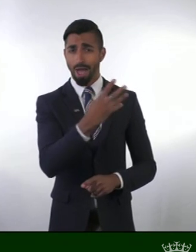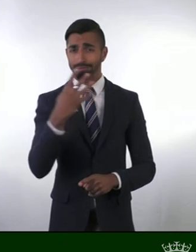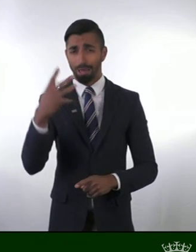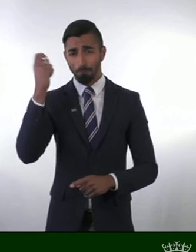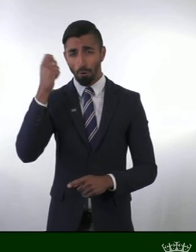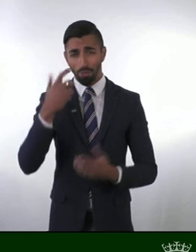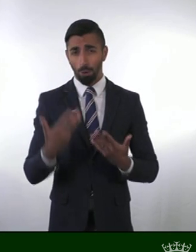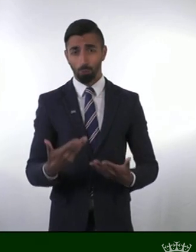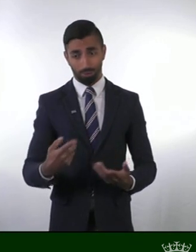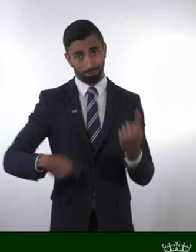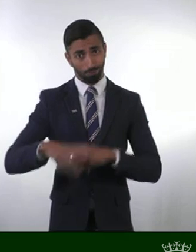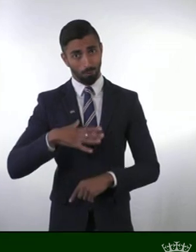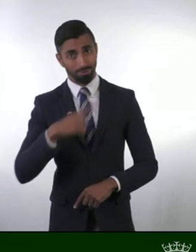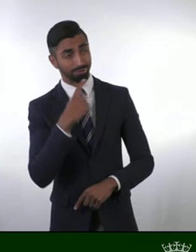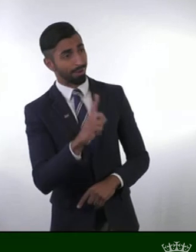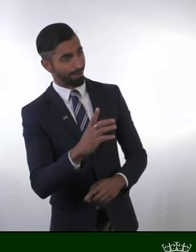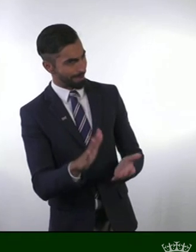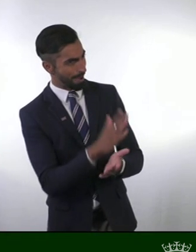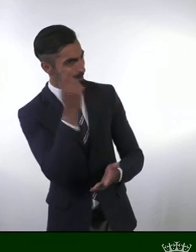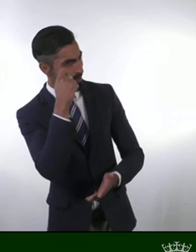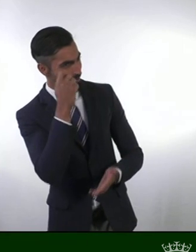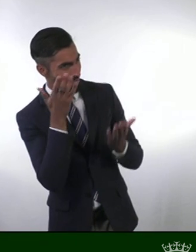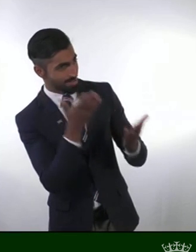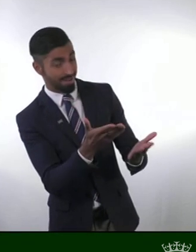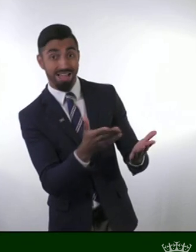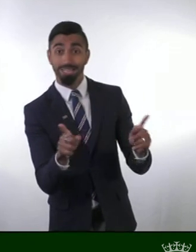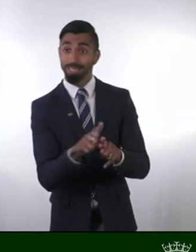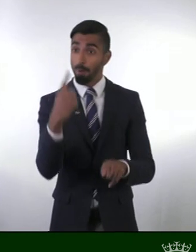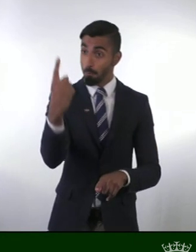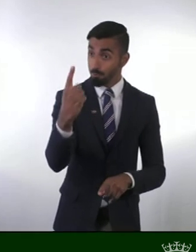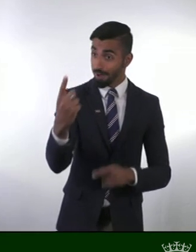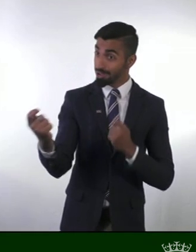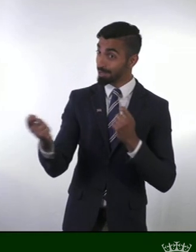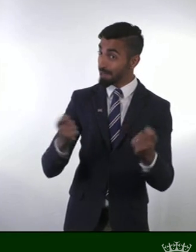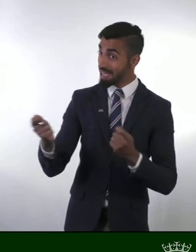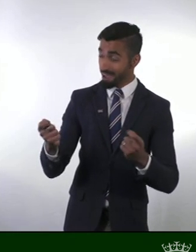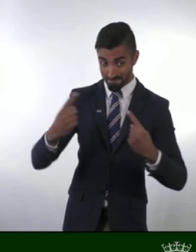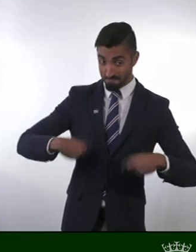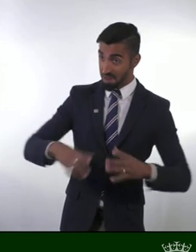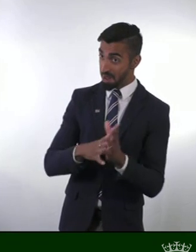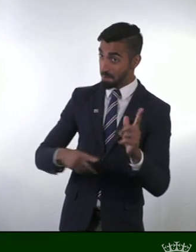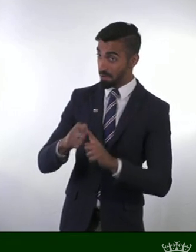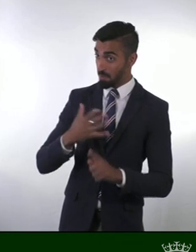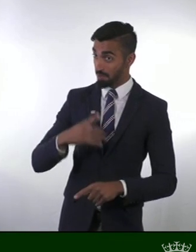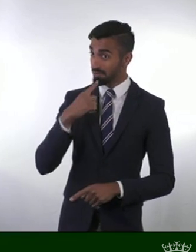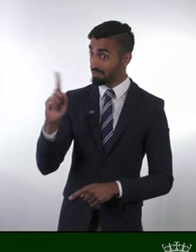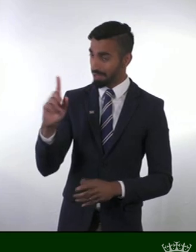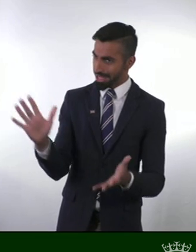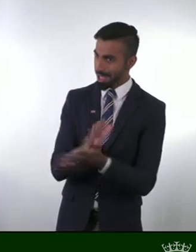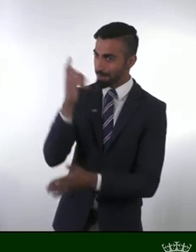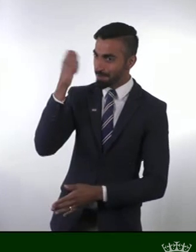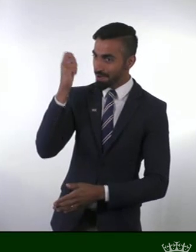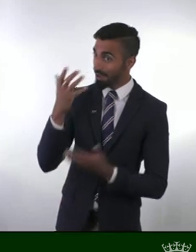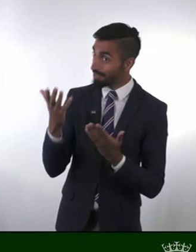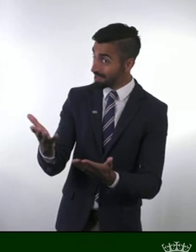I am sure the whole House will also want to join me in wishing you, Mr Speaker, a very happy birthday.